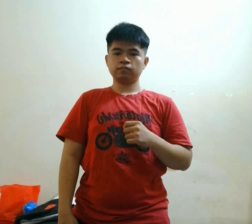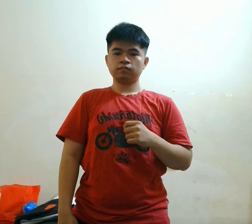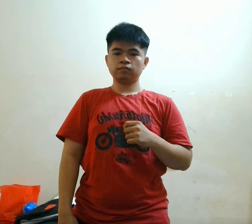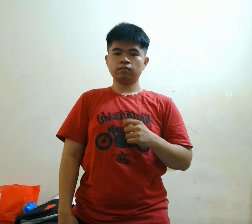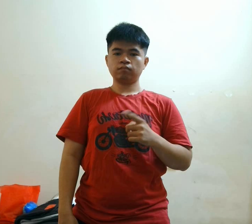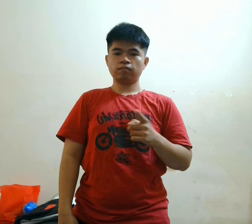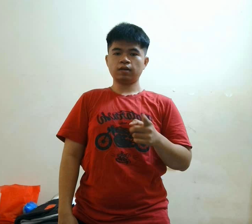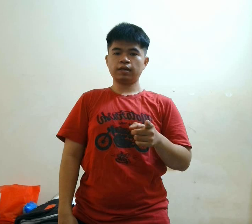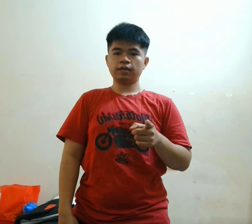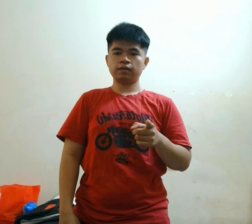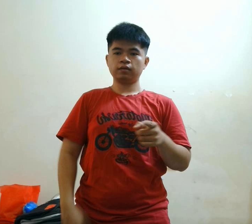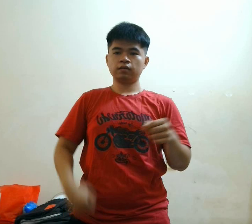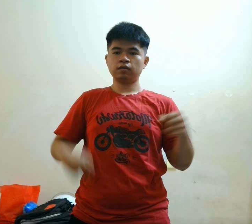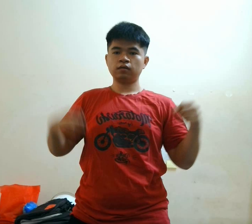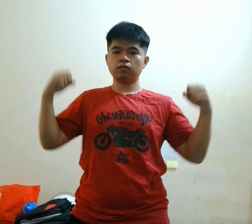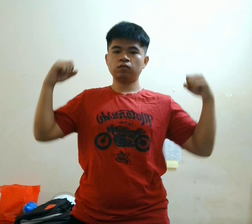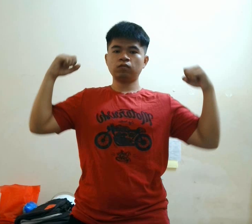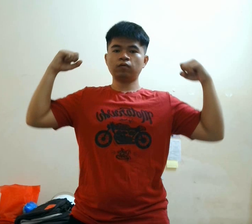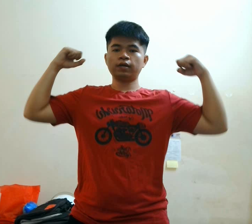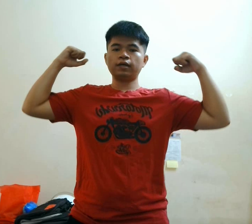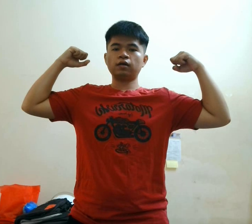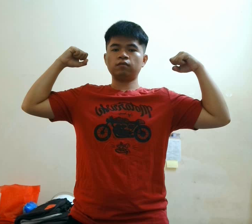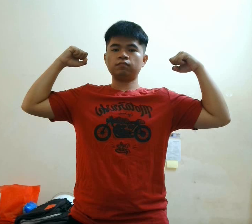ban khoe khong